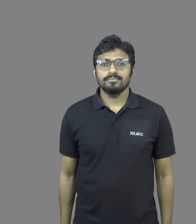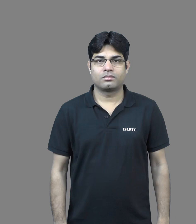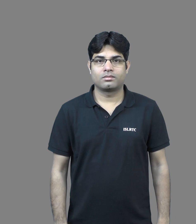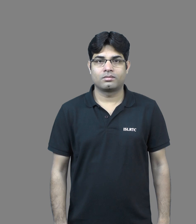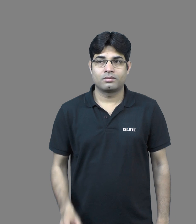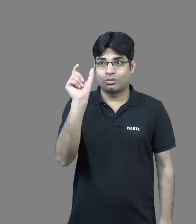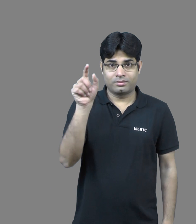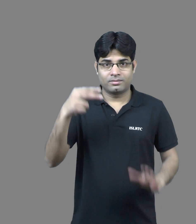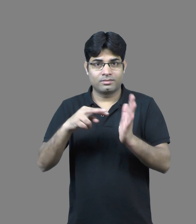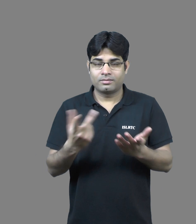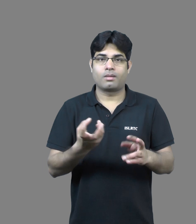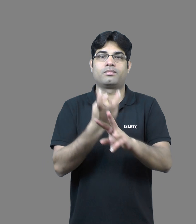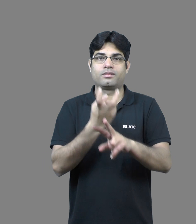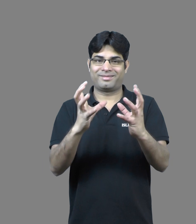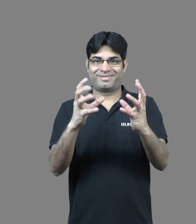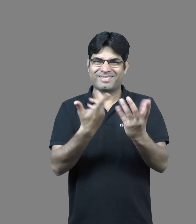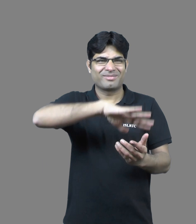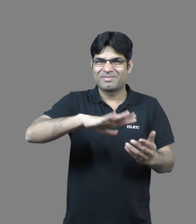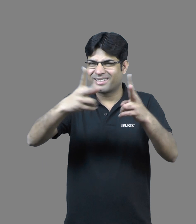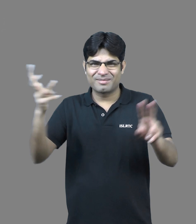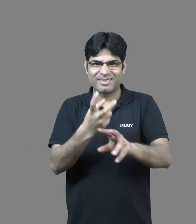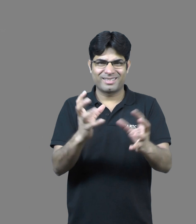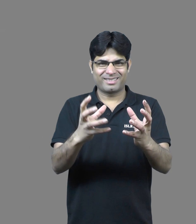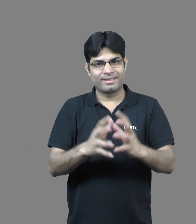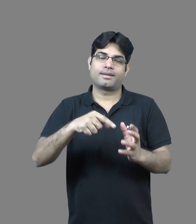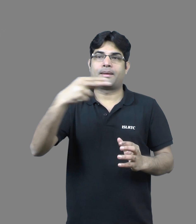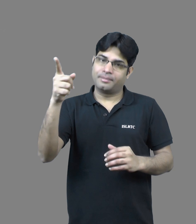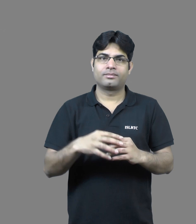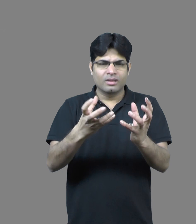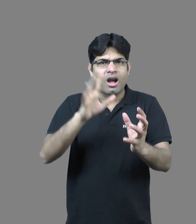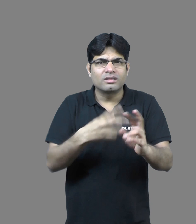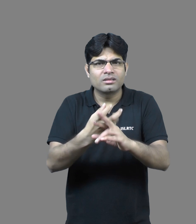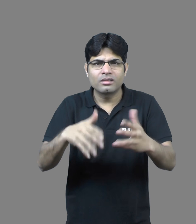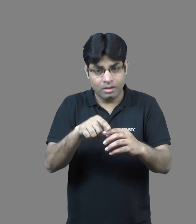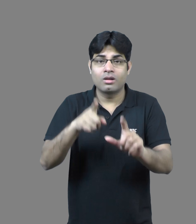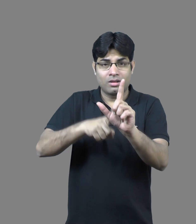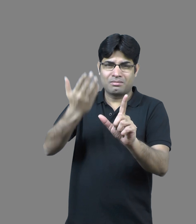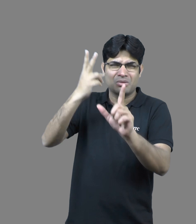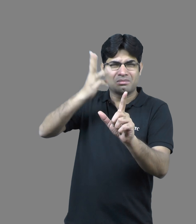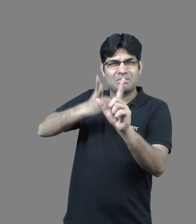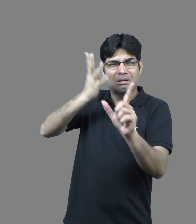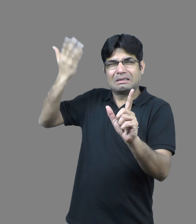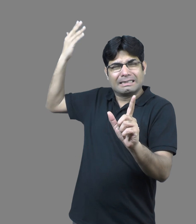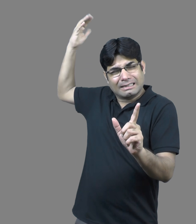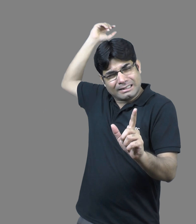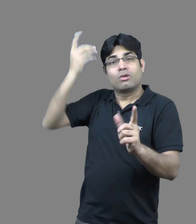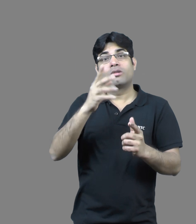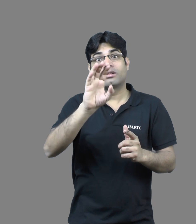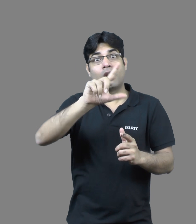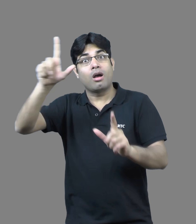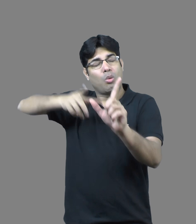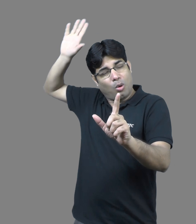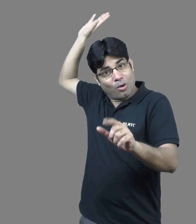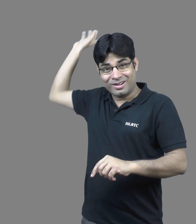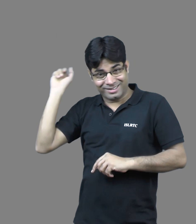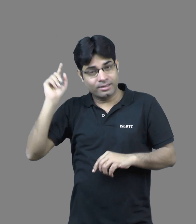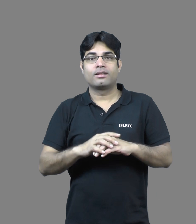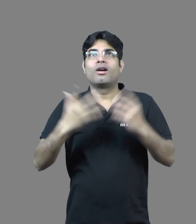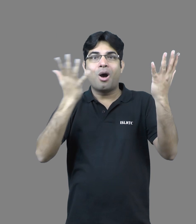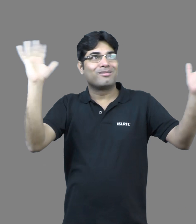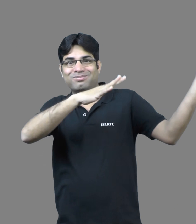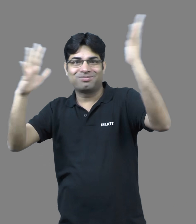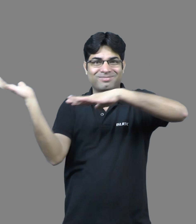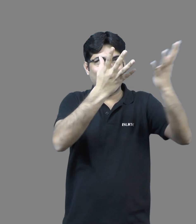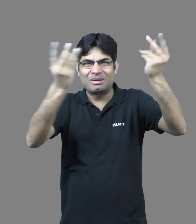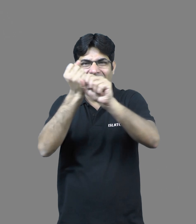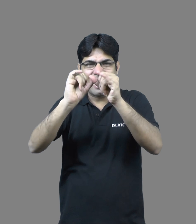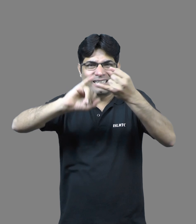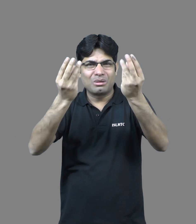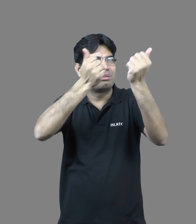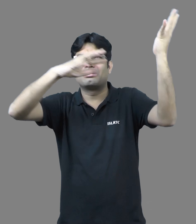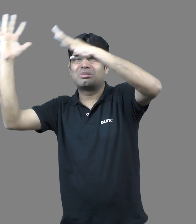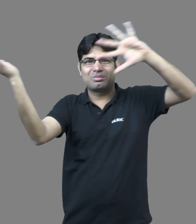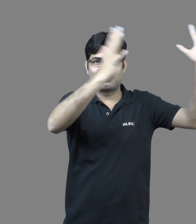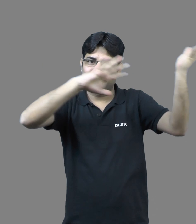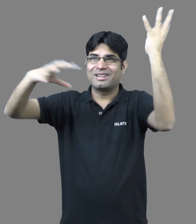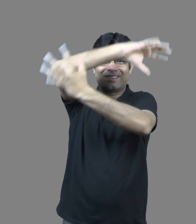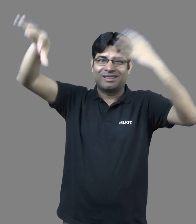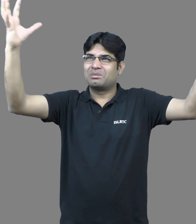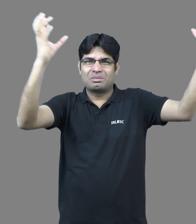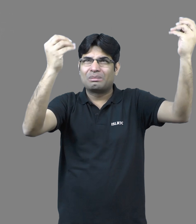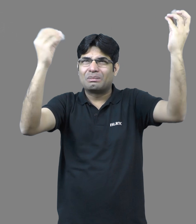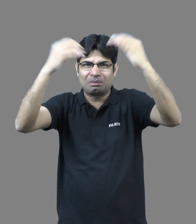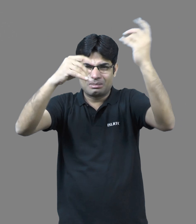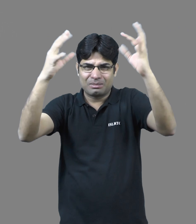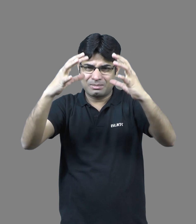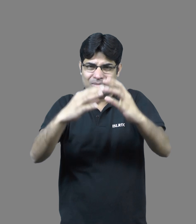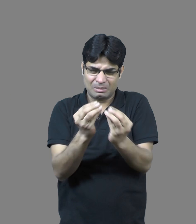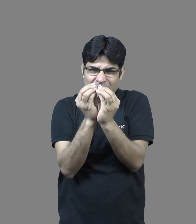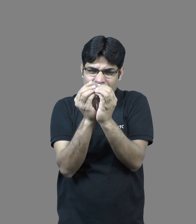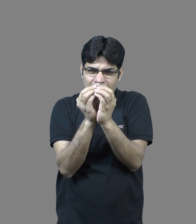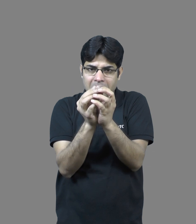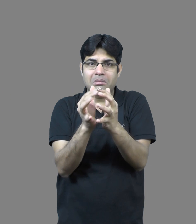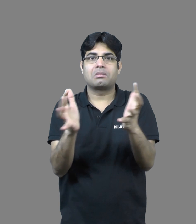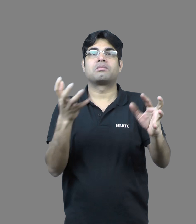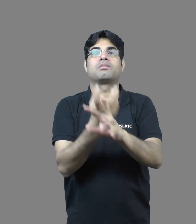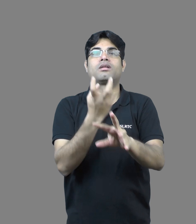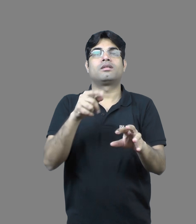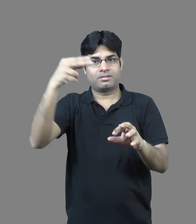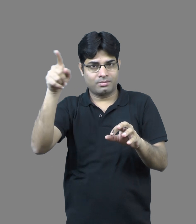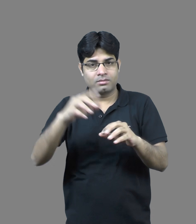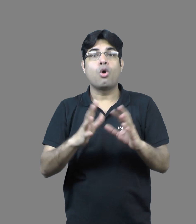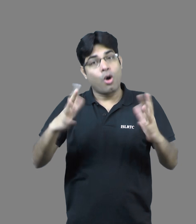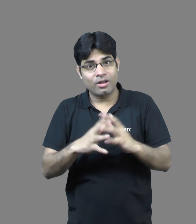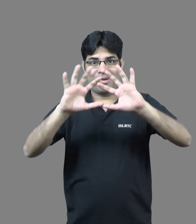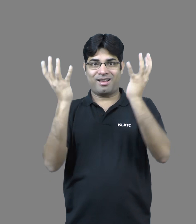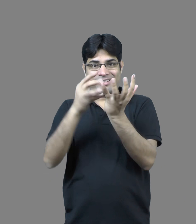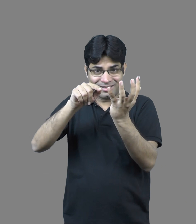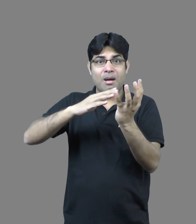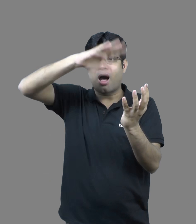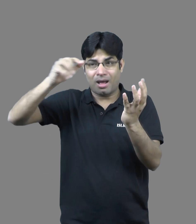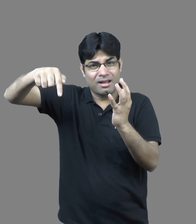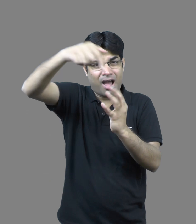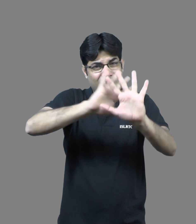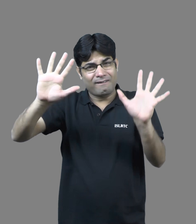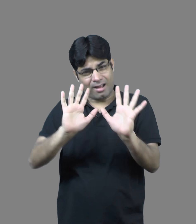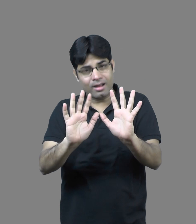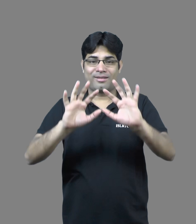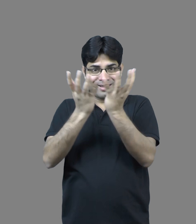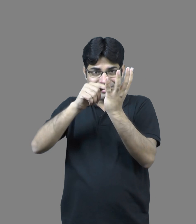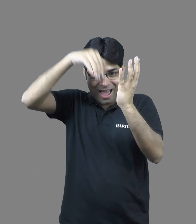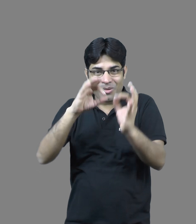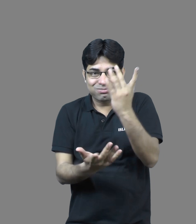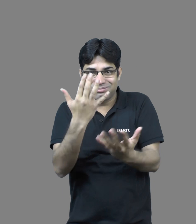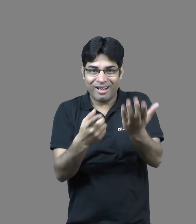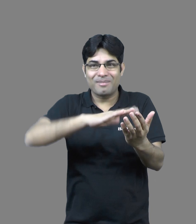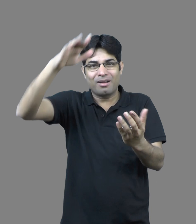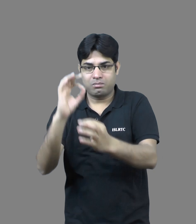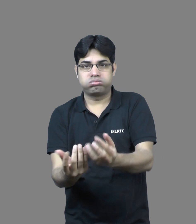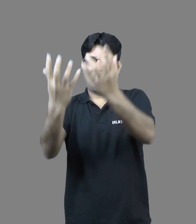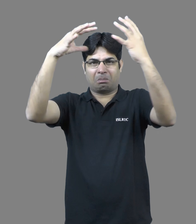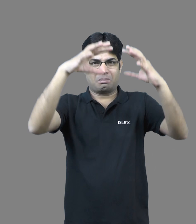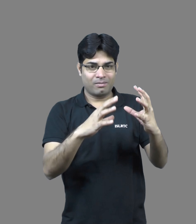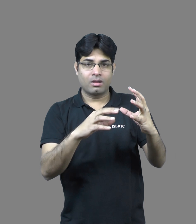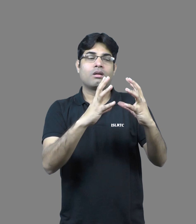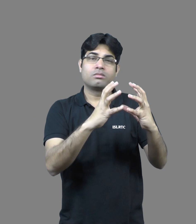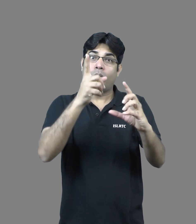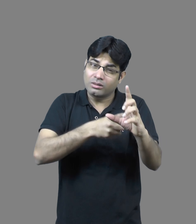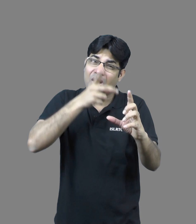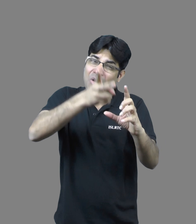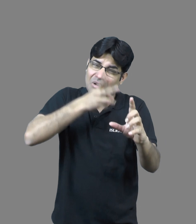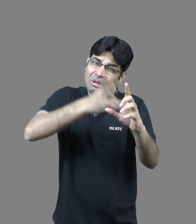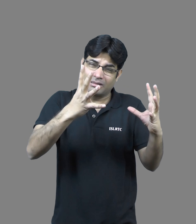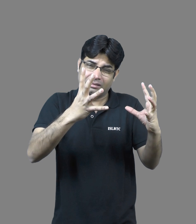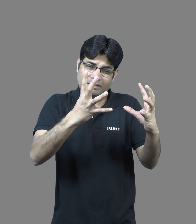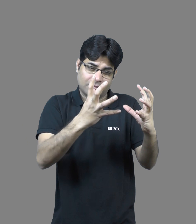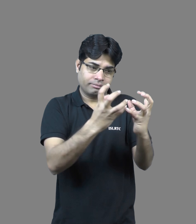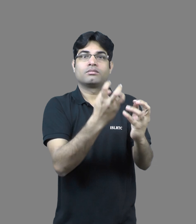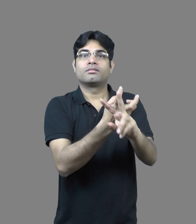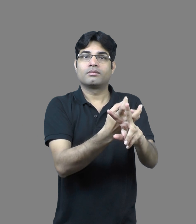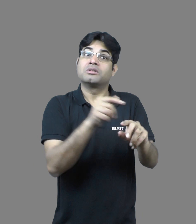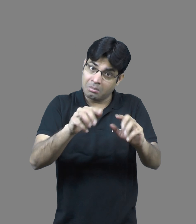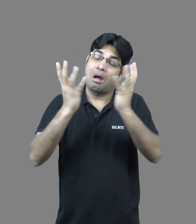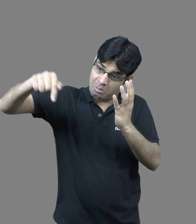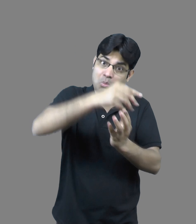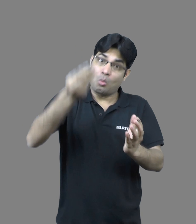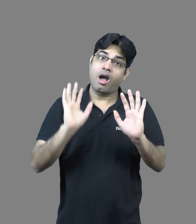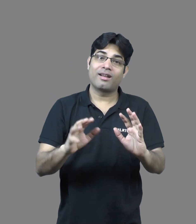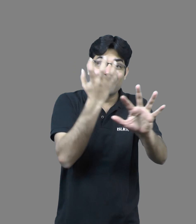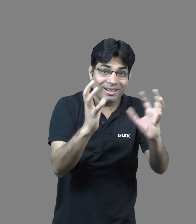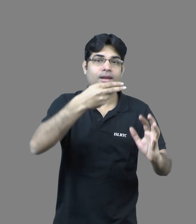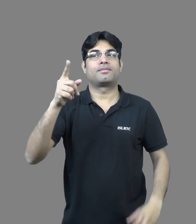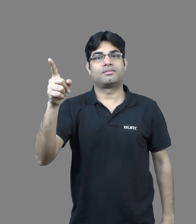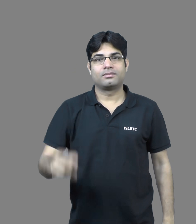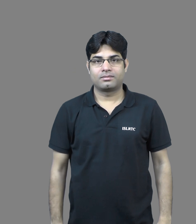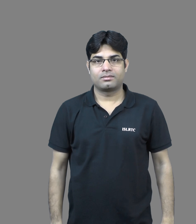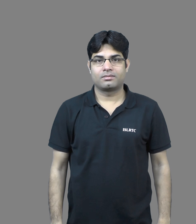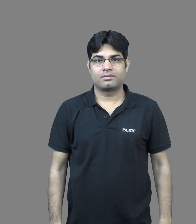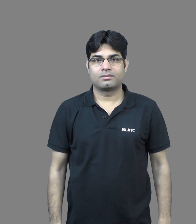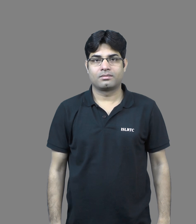Rock